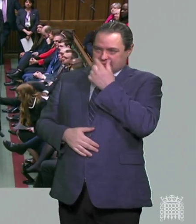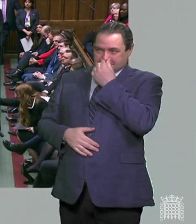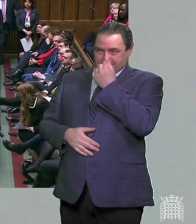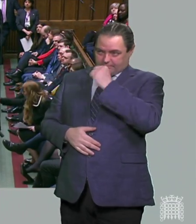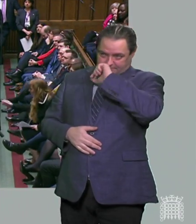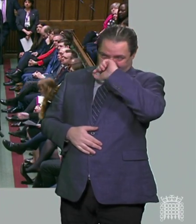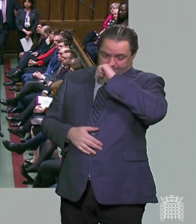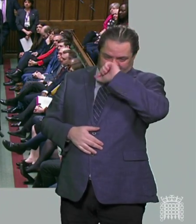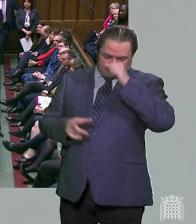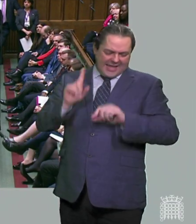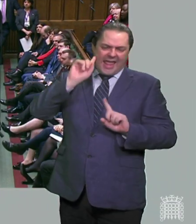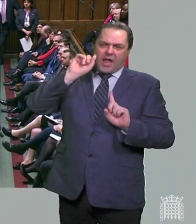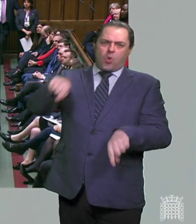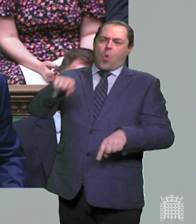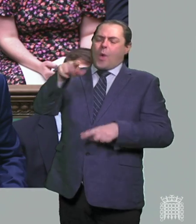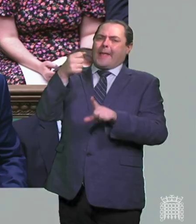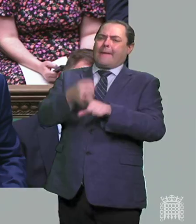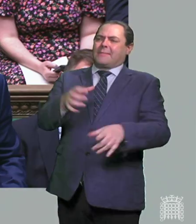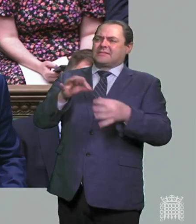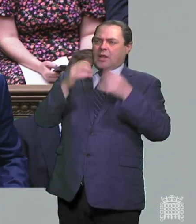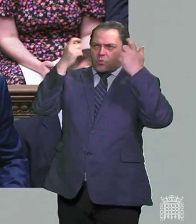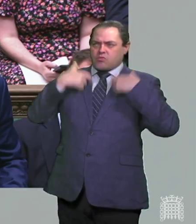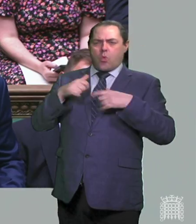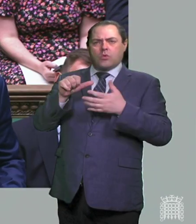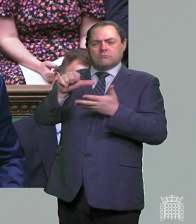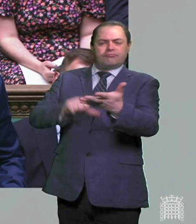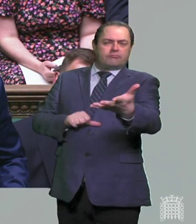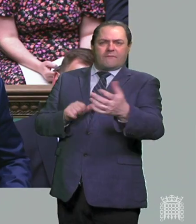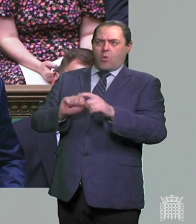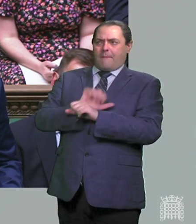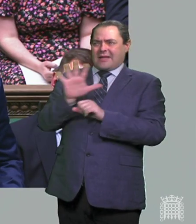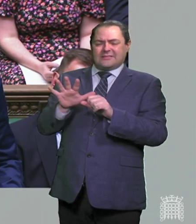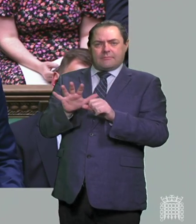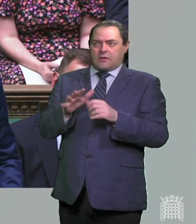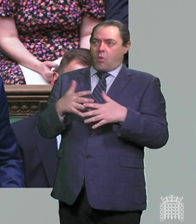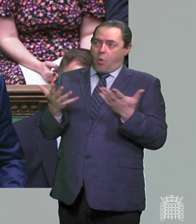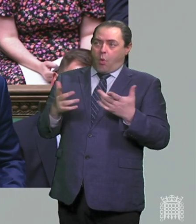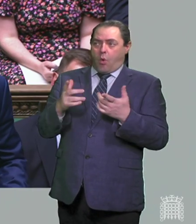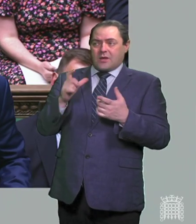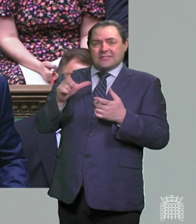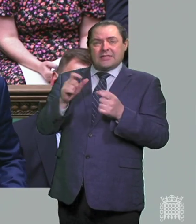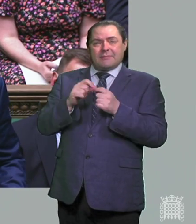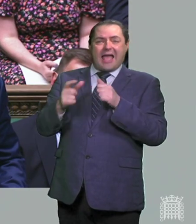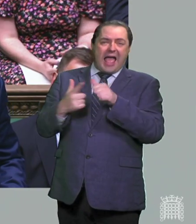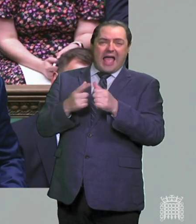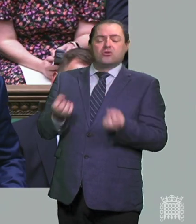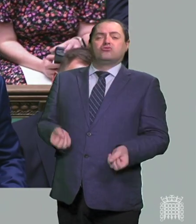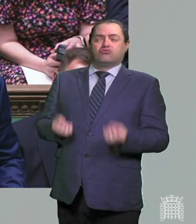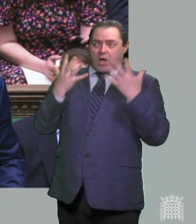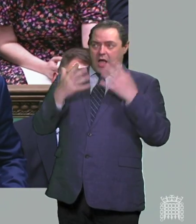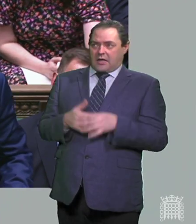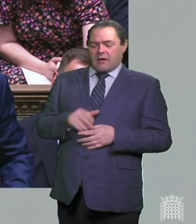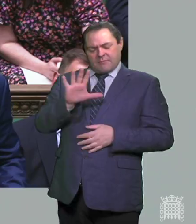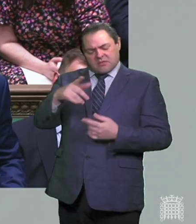The right honourable Lady ignores the impact on the court backlog of the pandemic or, indeed, the Criminal Bar Association strike.